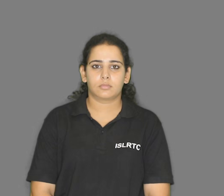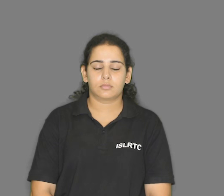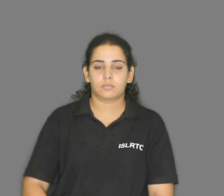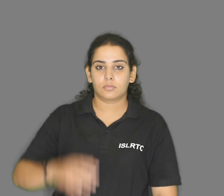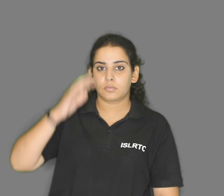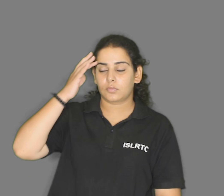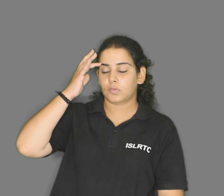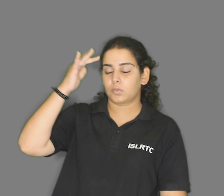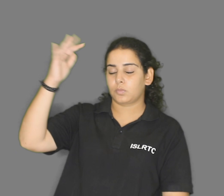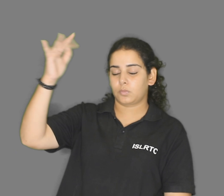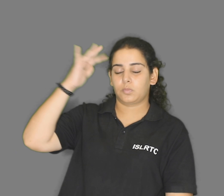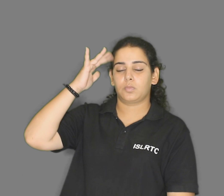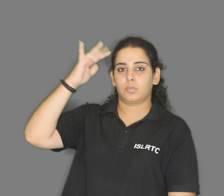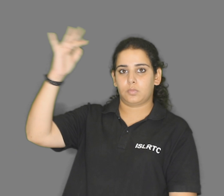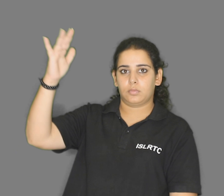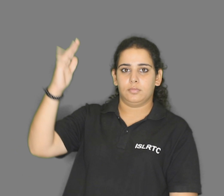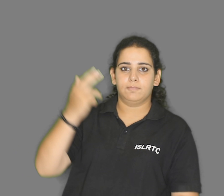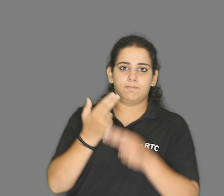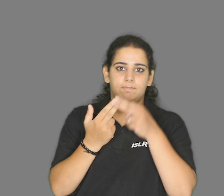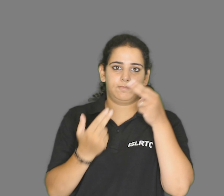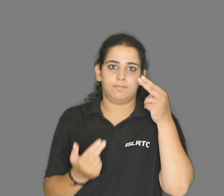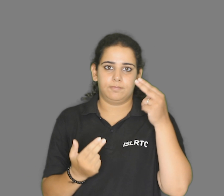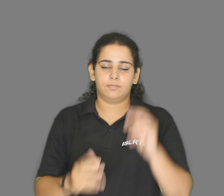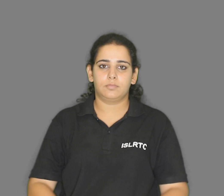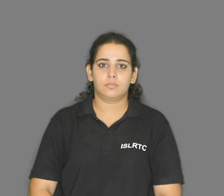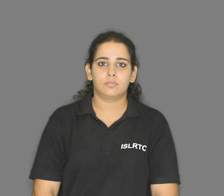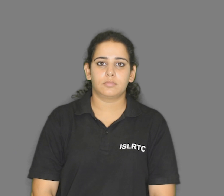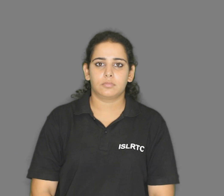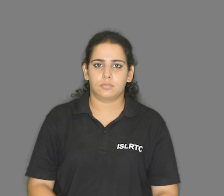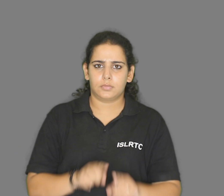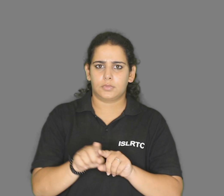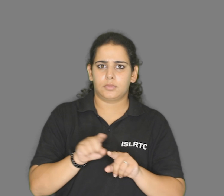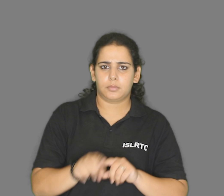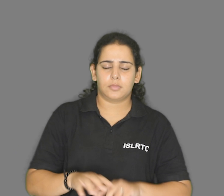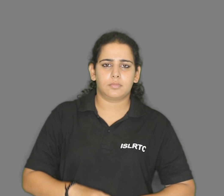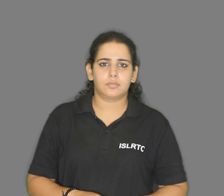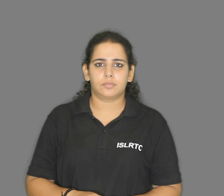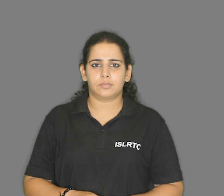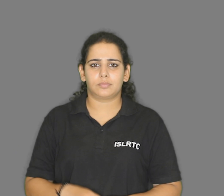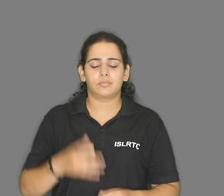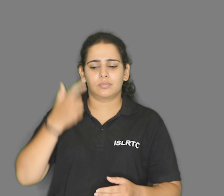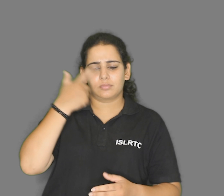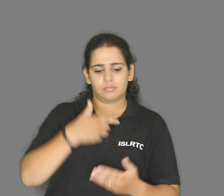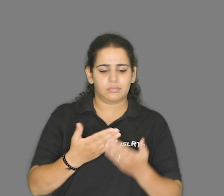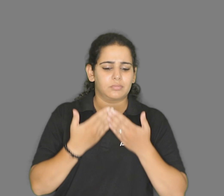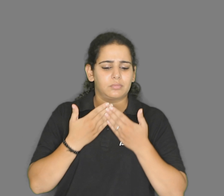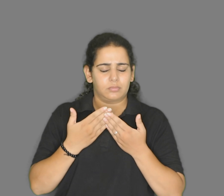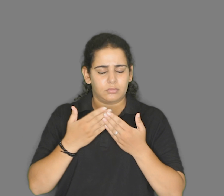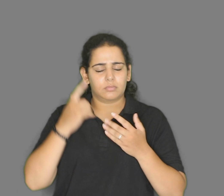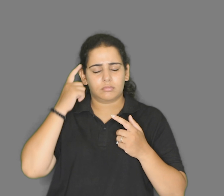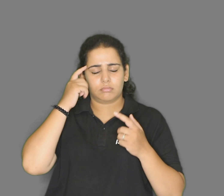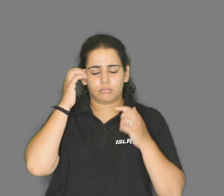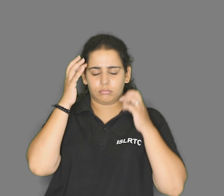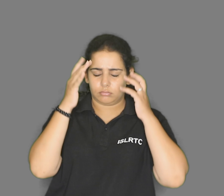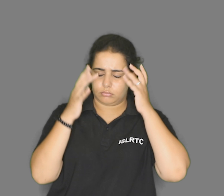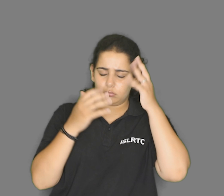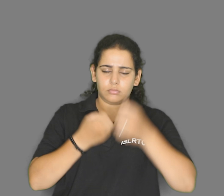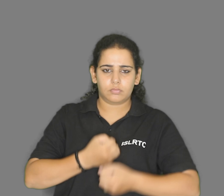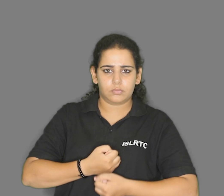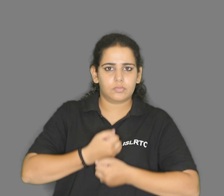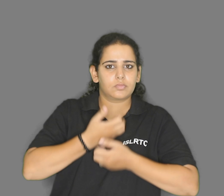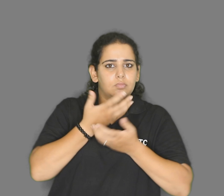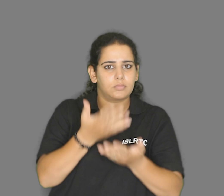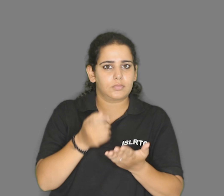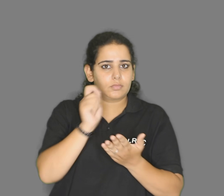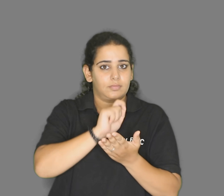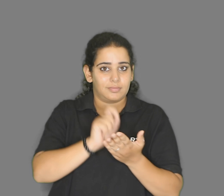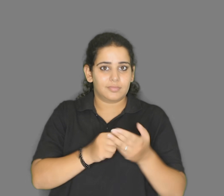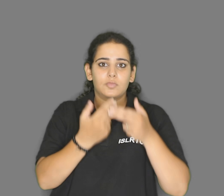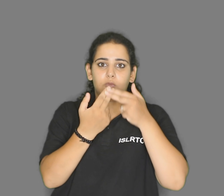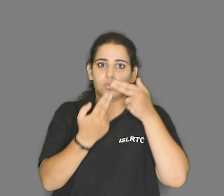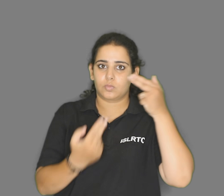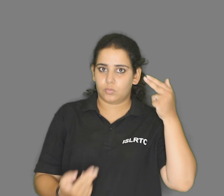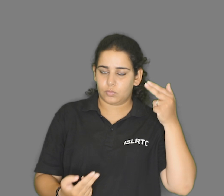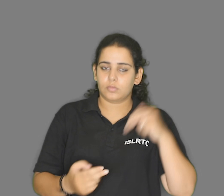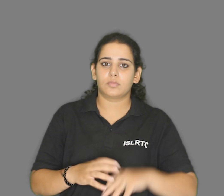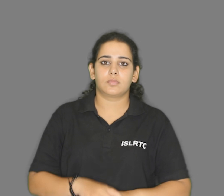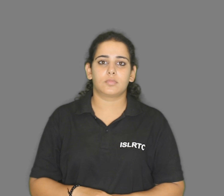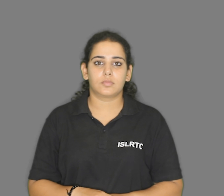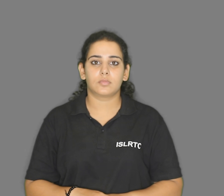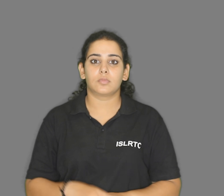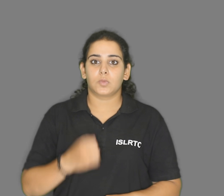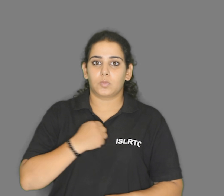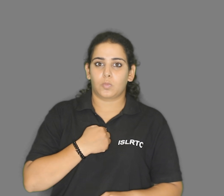Theoretical Concerned with or involving the theory of a subject or area of study rather than its practical application